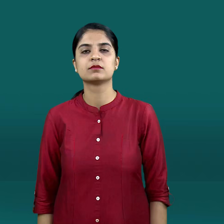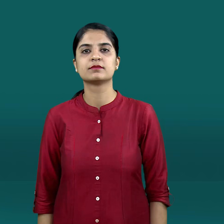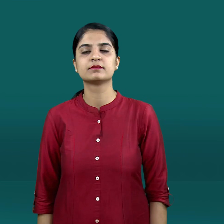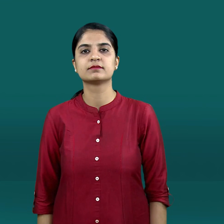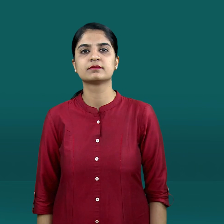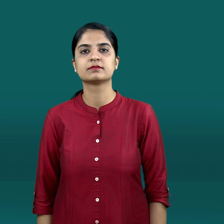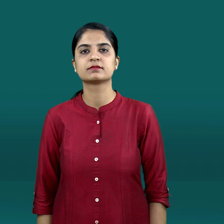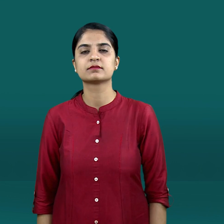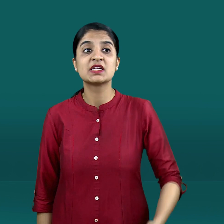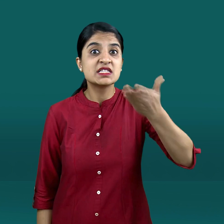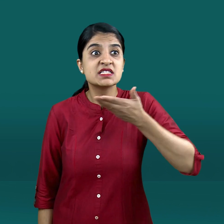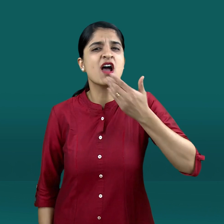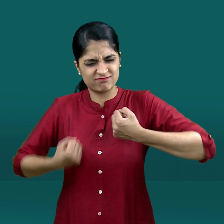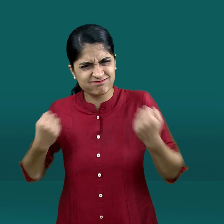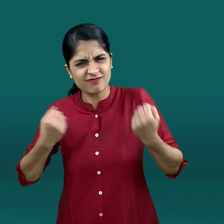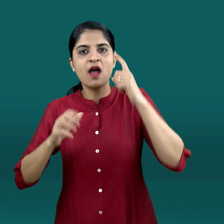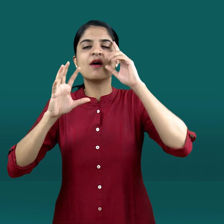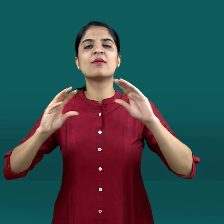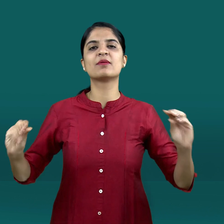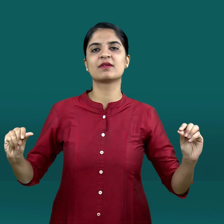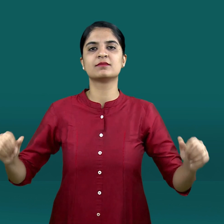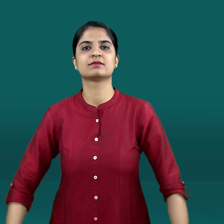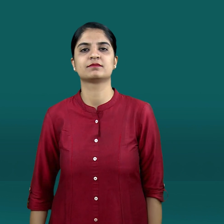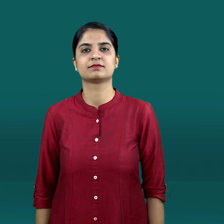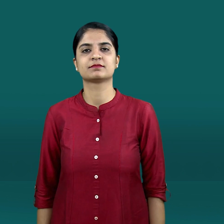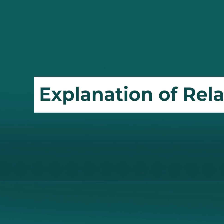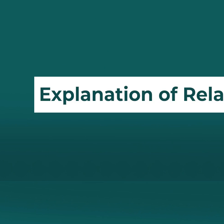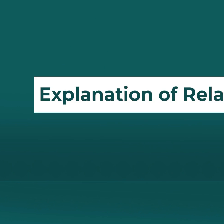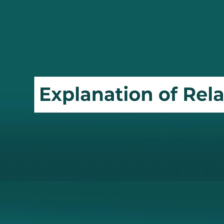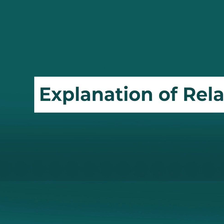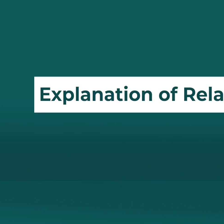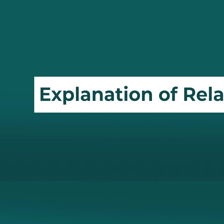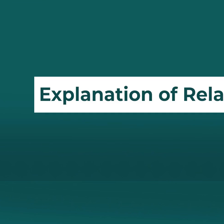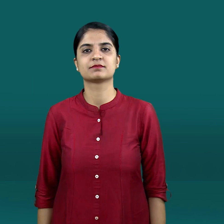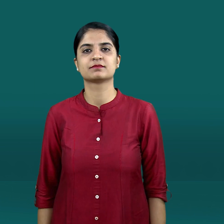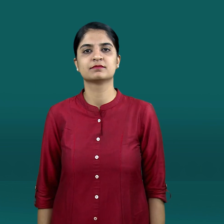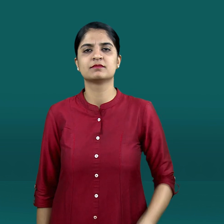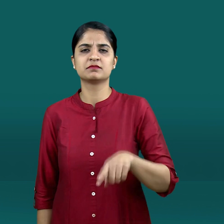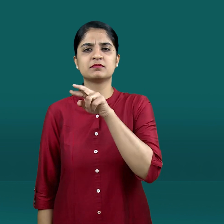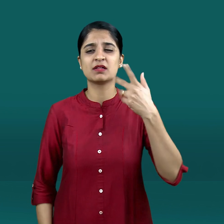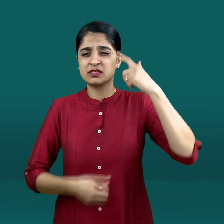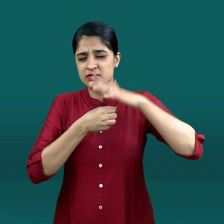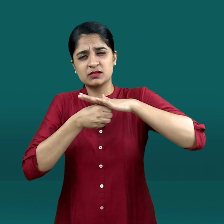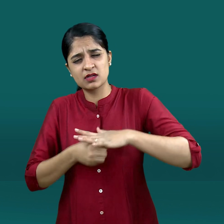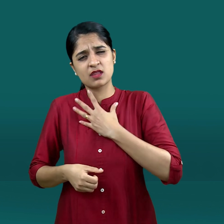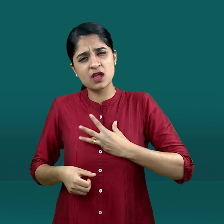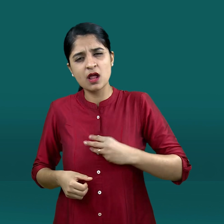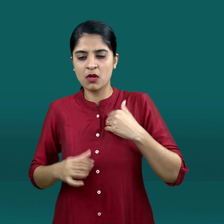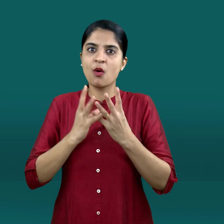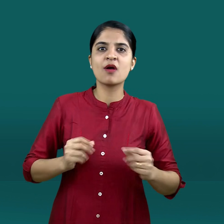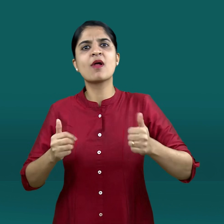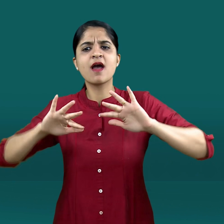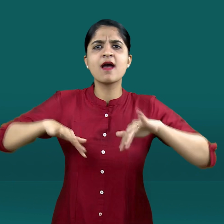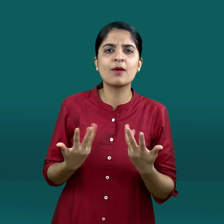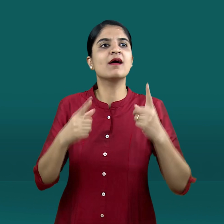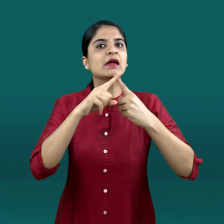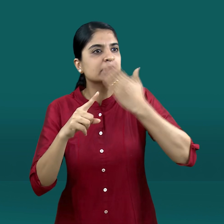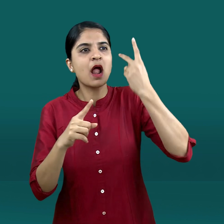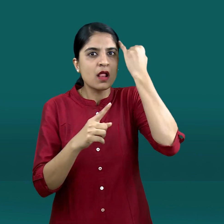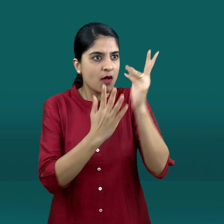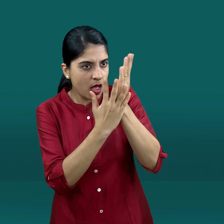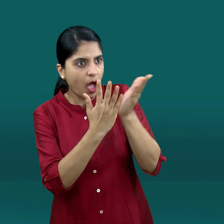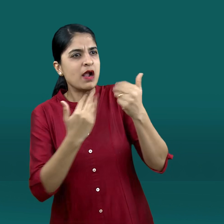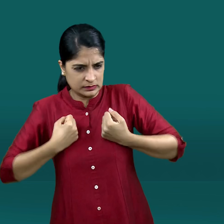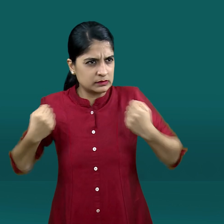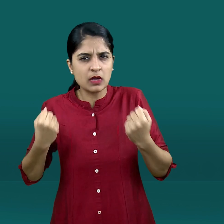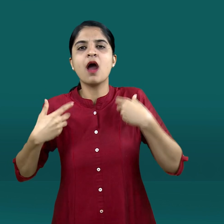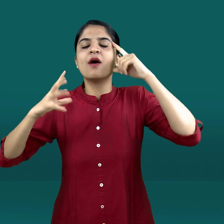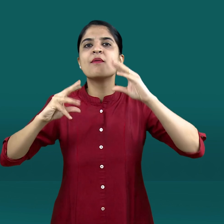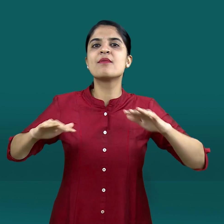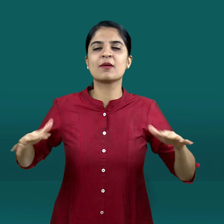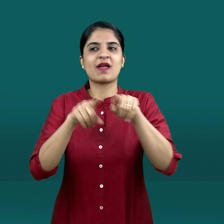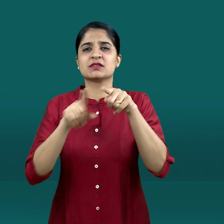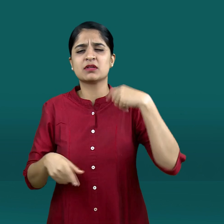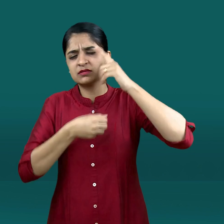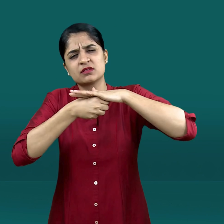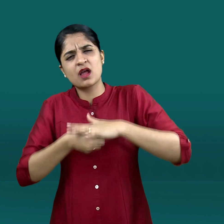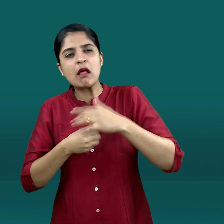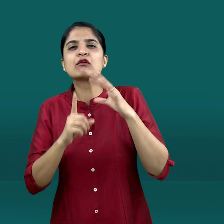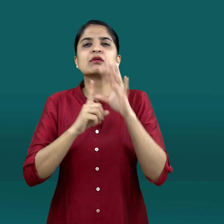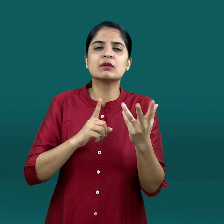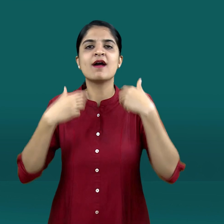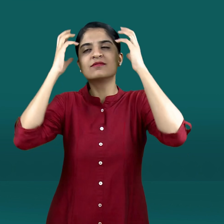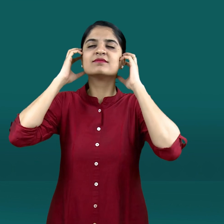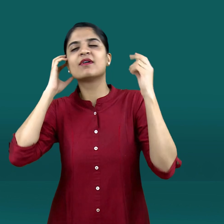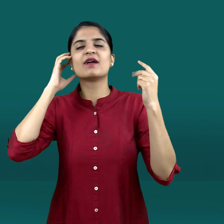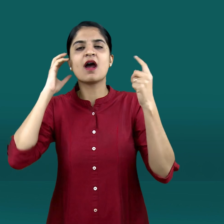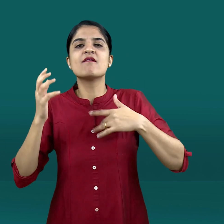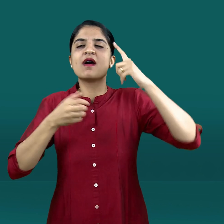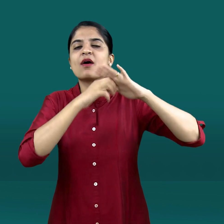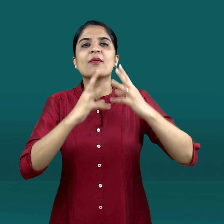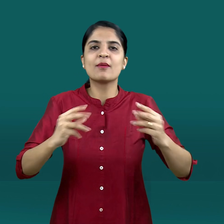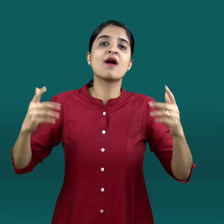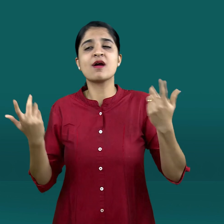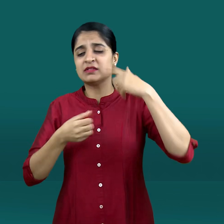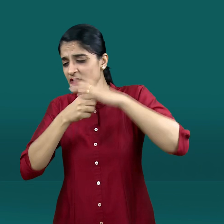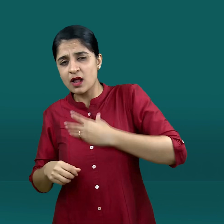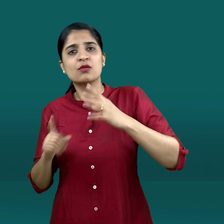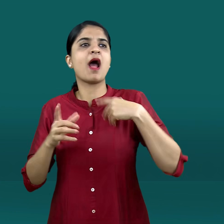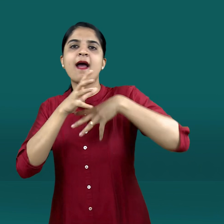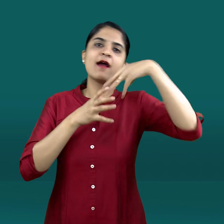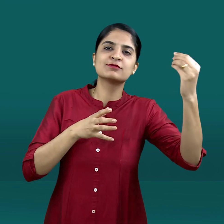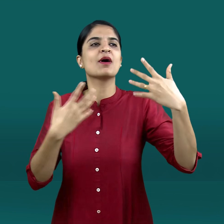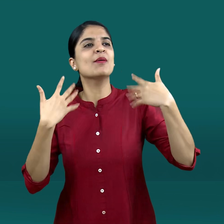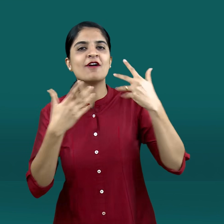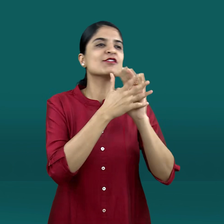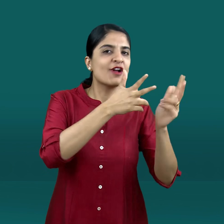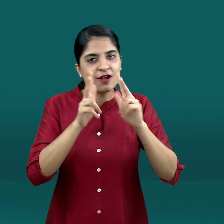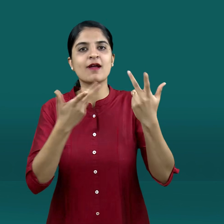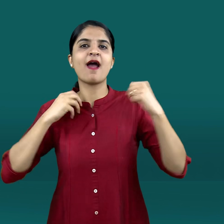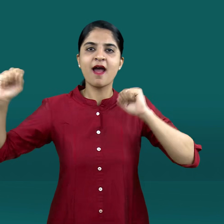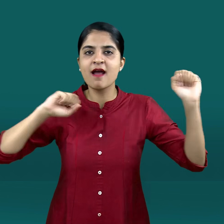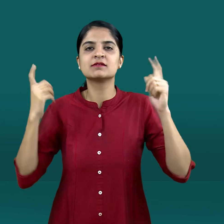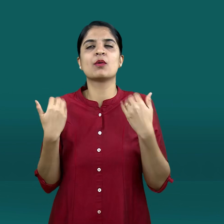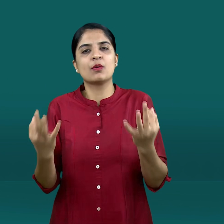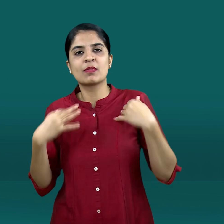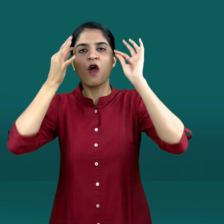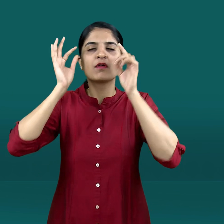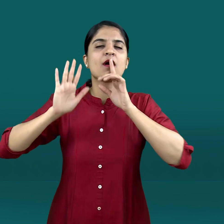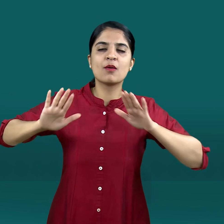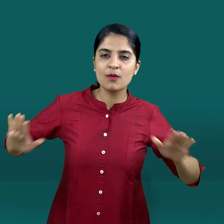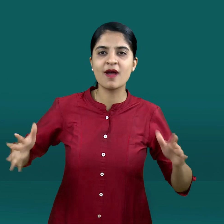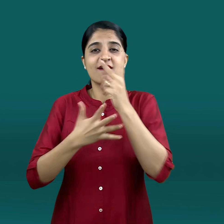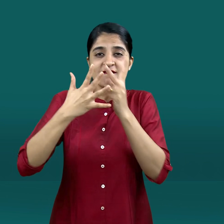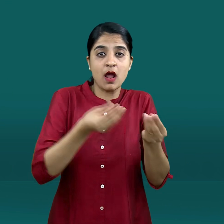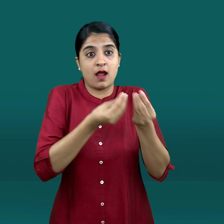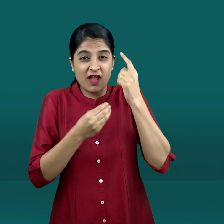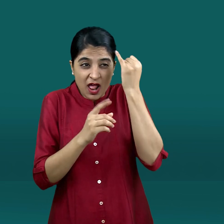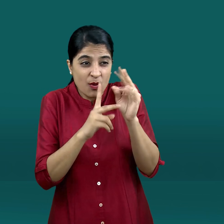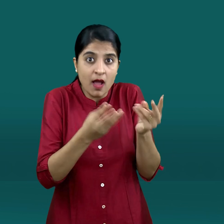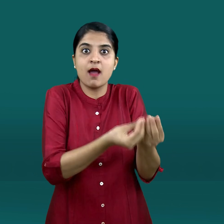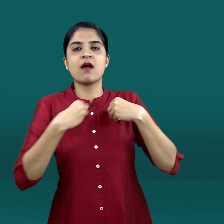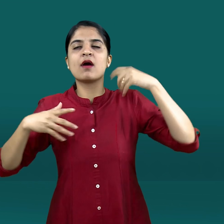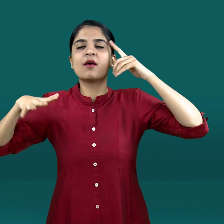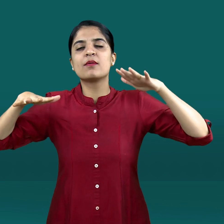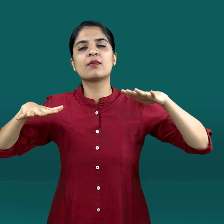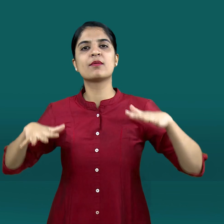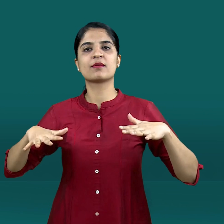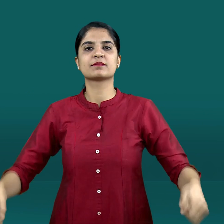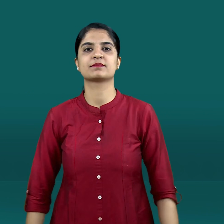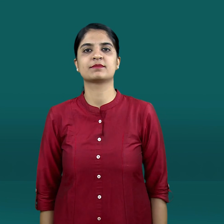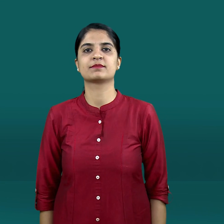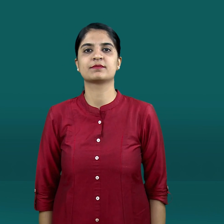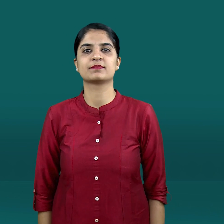Relaxation training